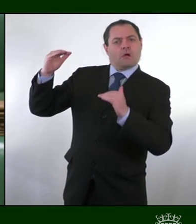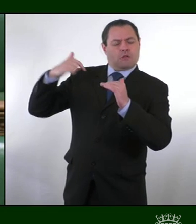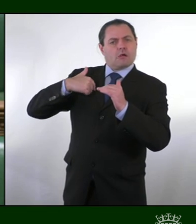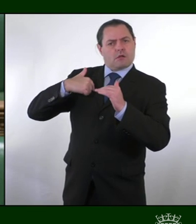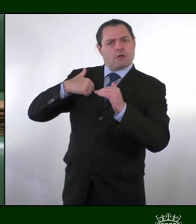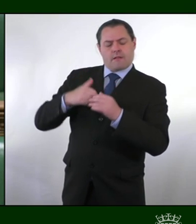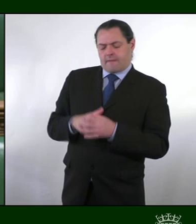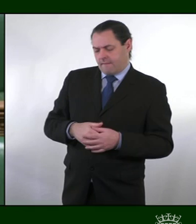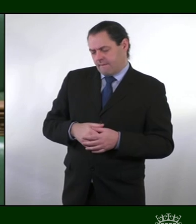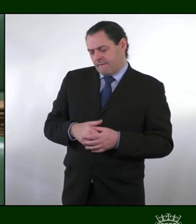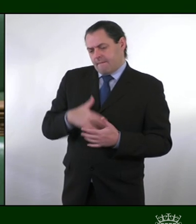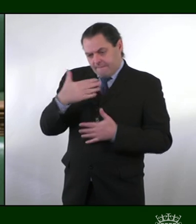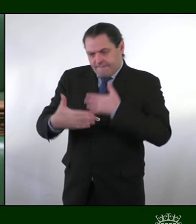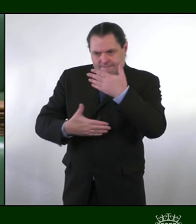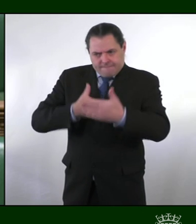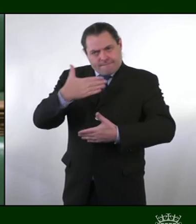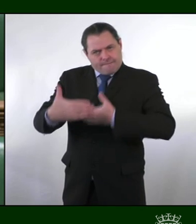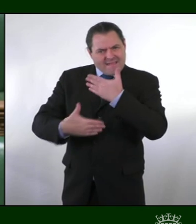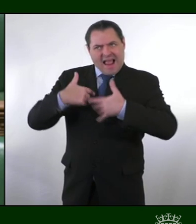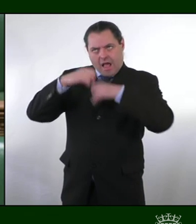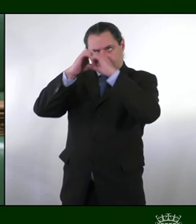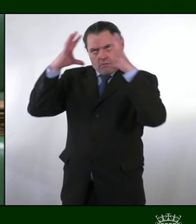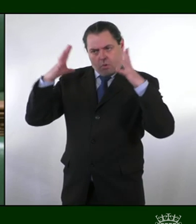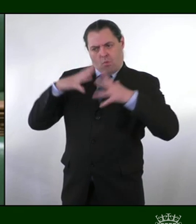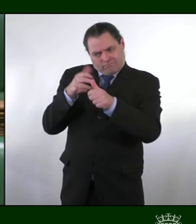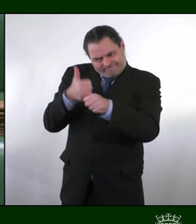We are doing more to build on our plan for jobs.